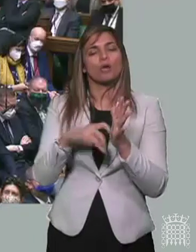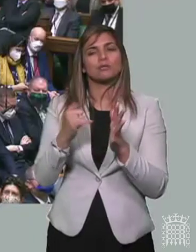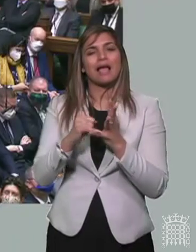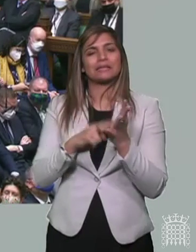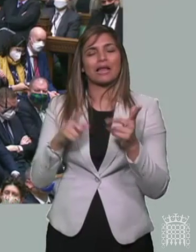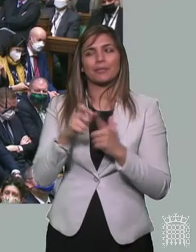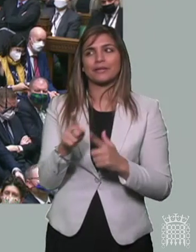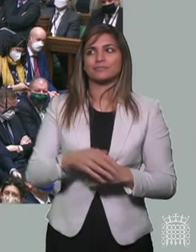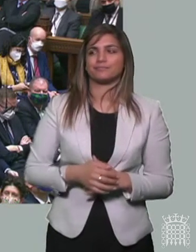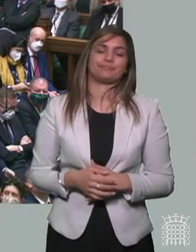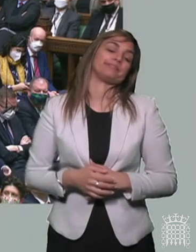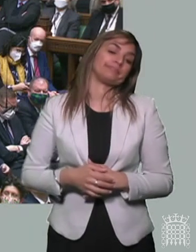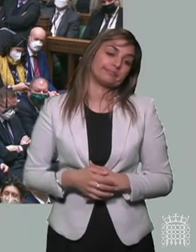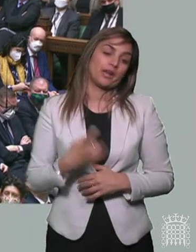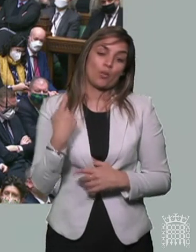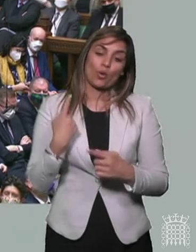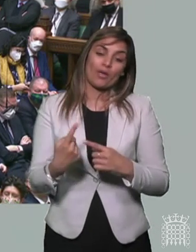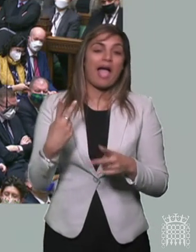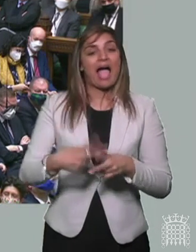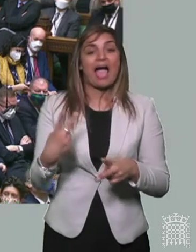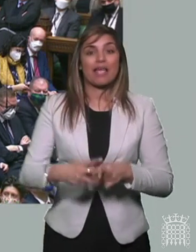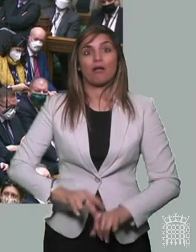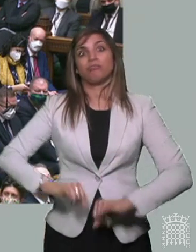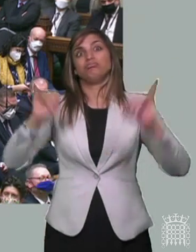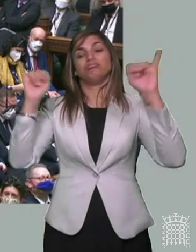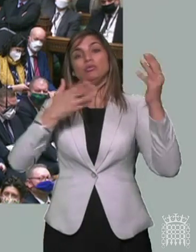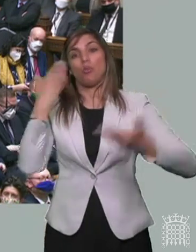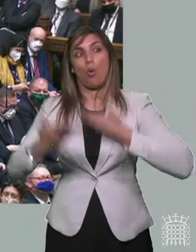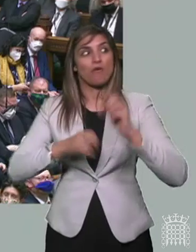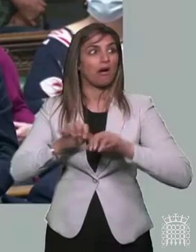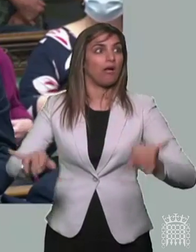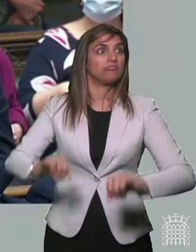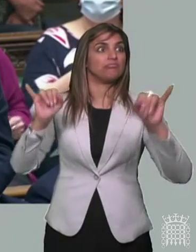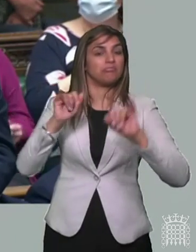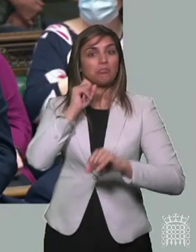Another week, another scandal for this Prime Minister and his utterly shameless Government.